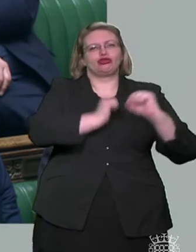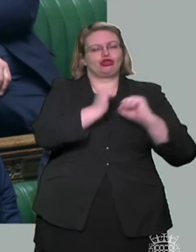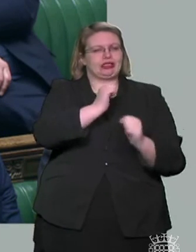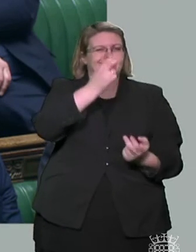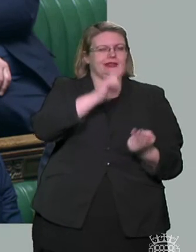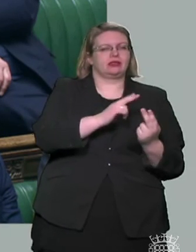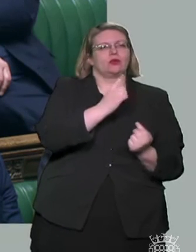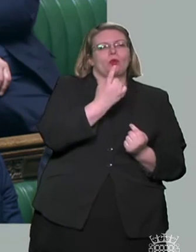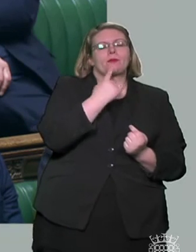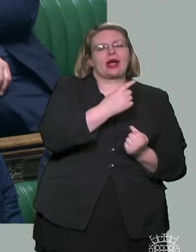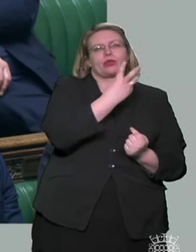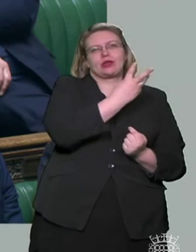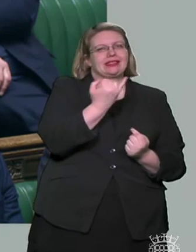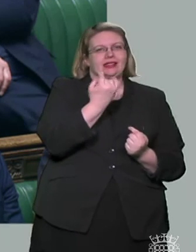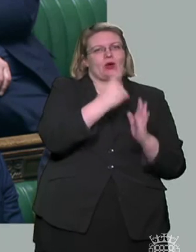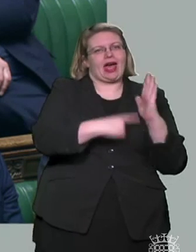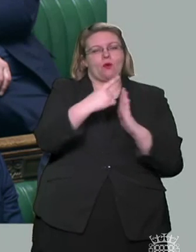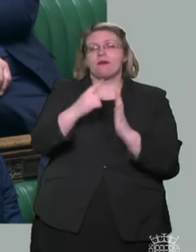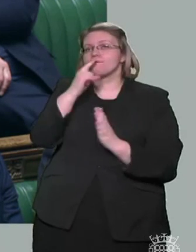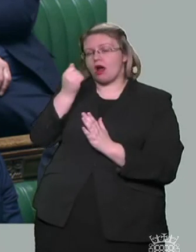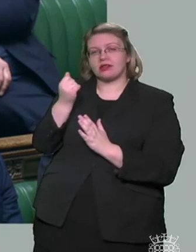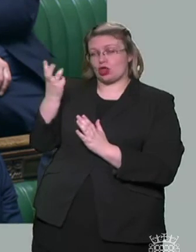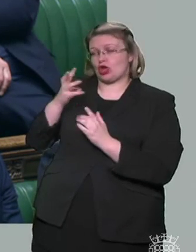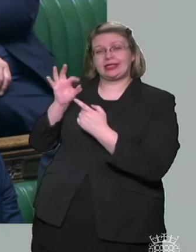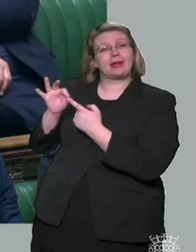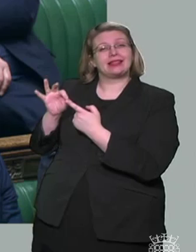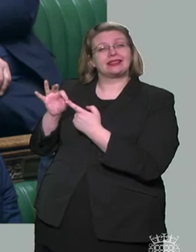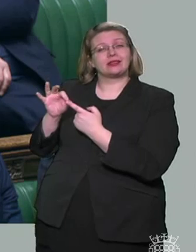France pays 17p per megawatt-hour.